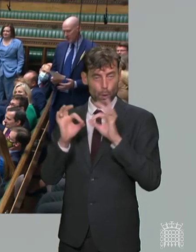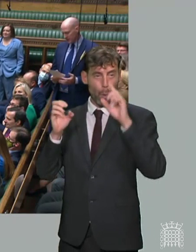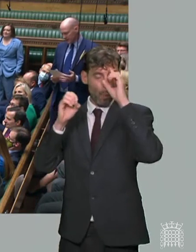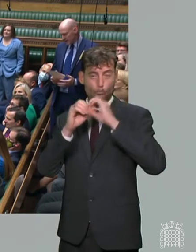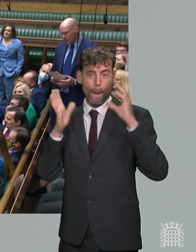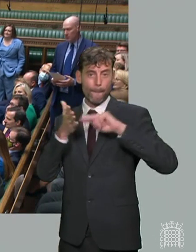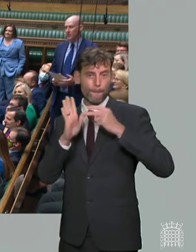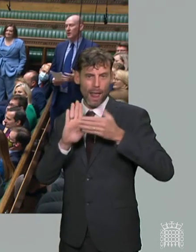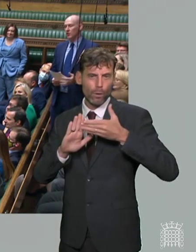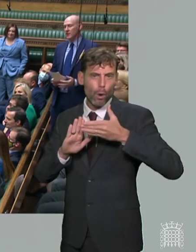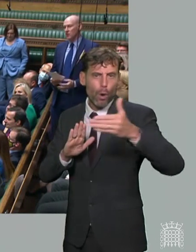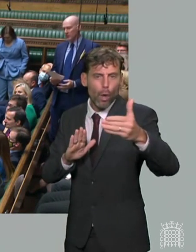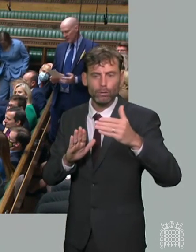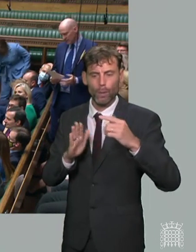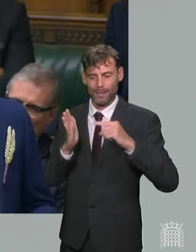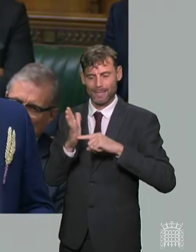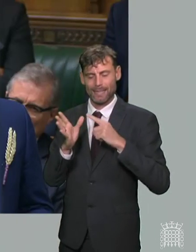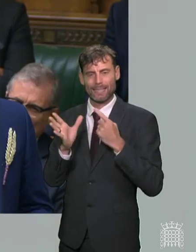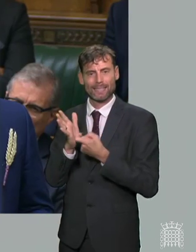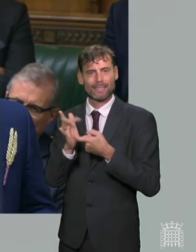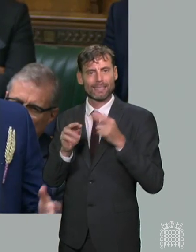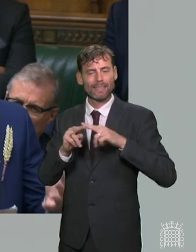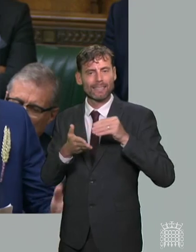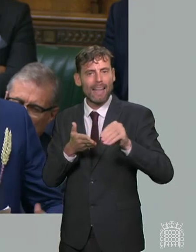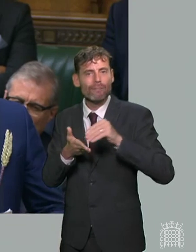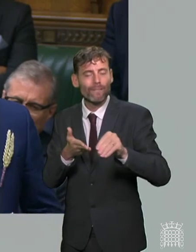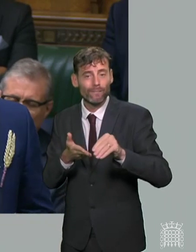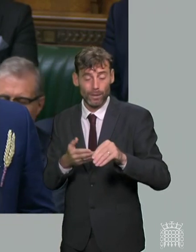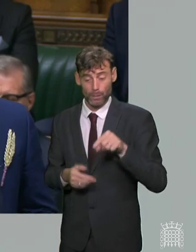Geothermal will help us to heat homes, create jobs and level up the UK.